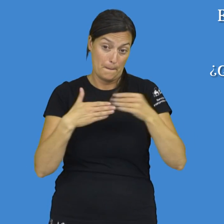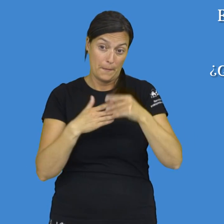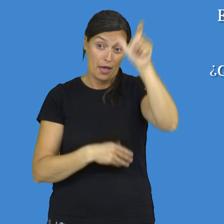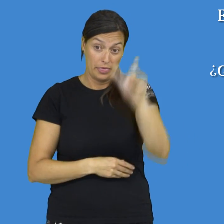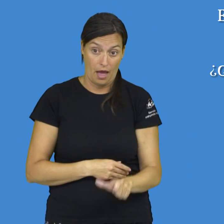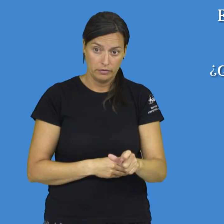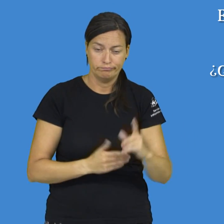persona